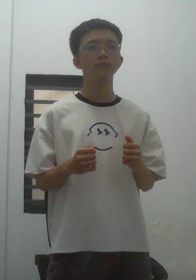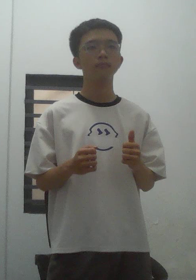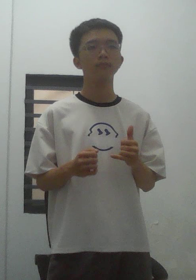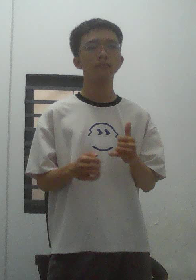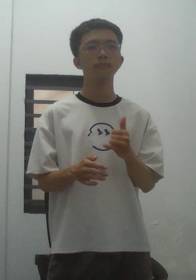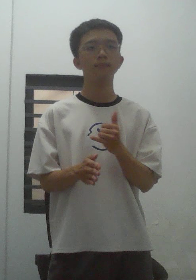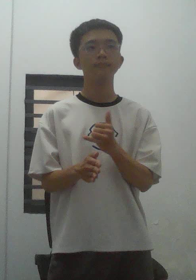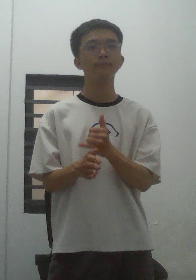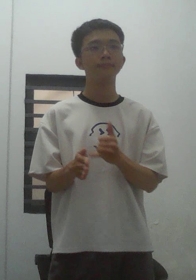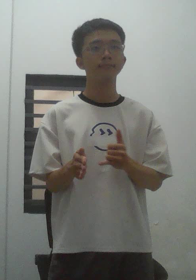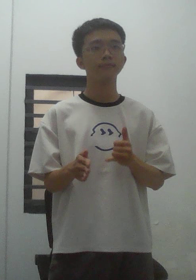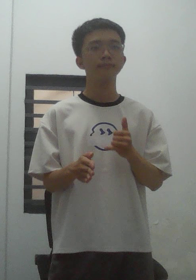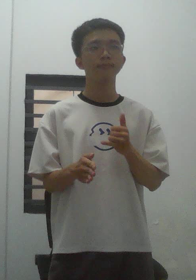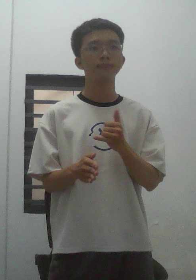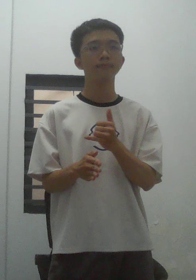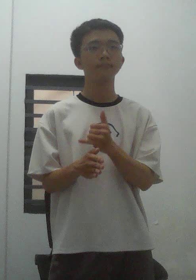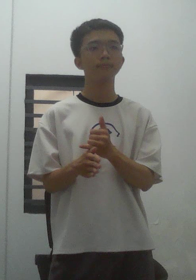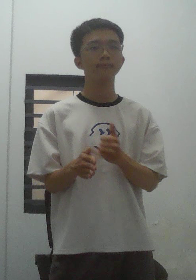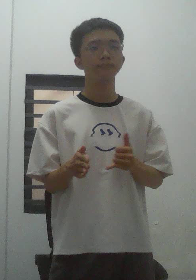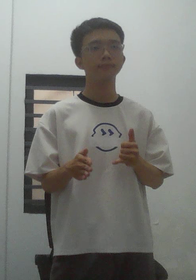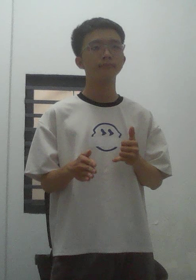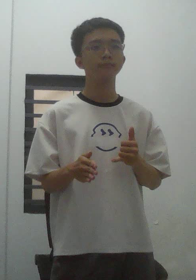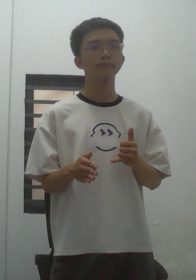cuoi thang